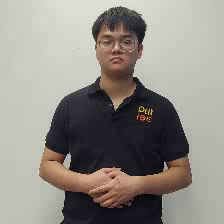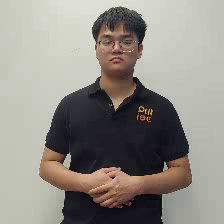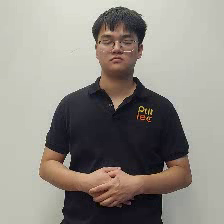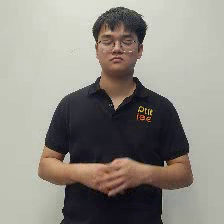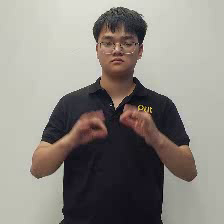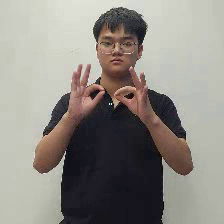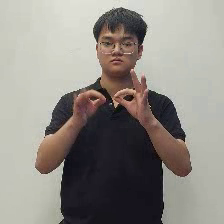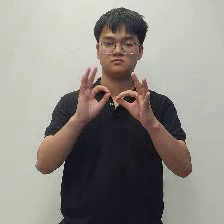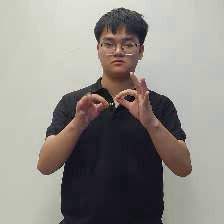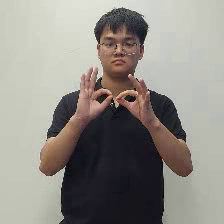Rau